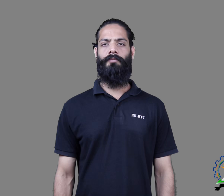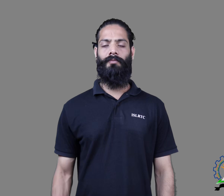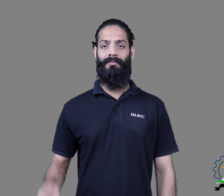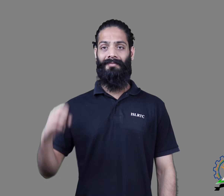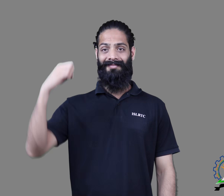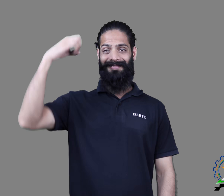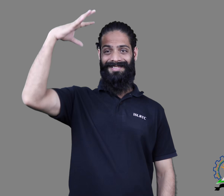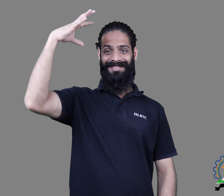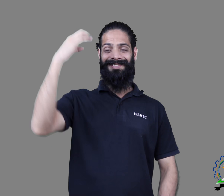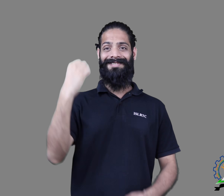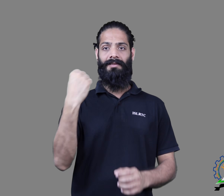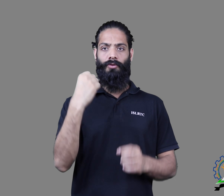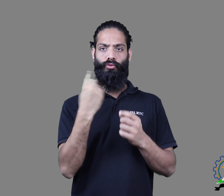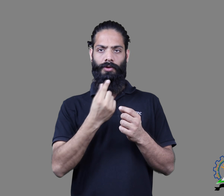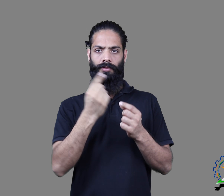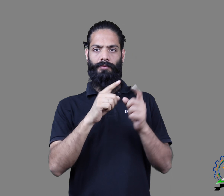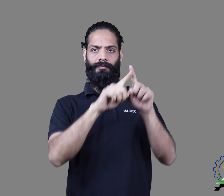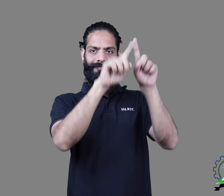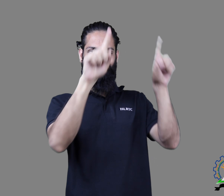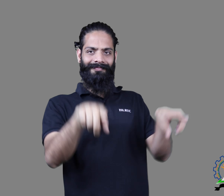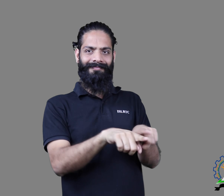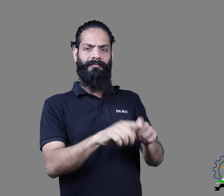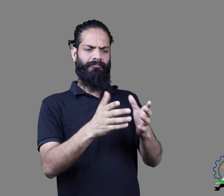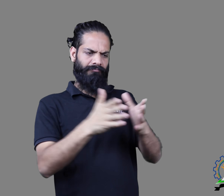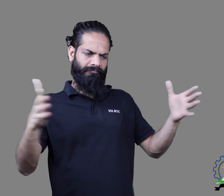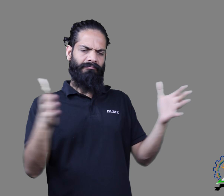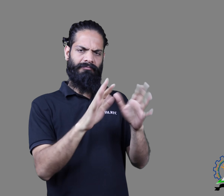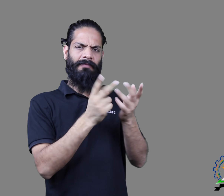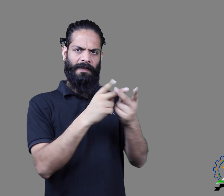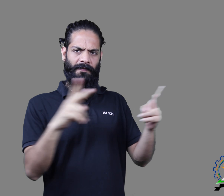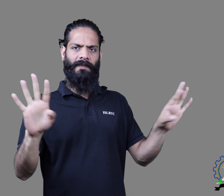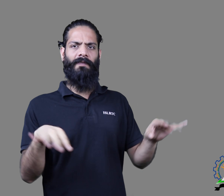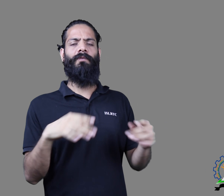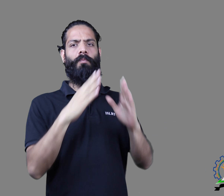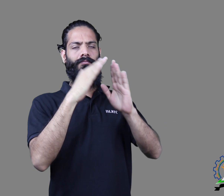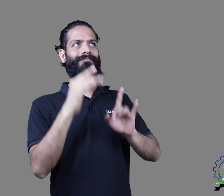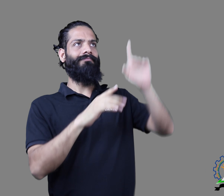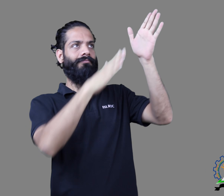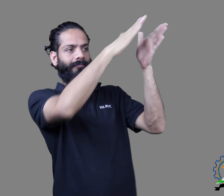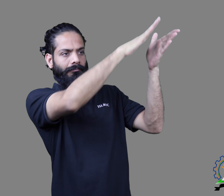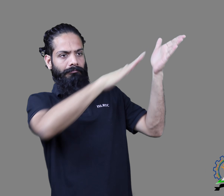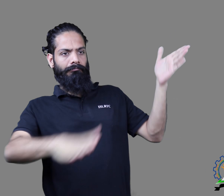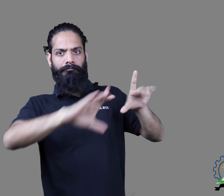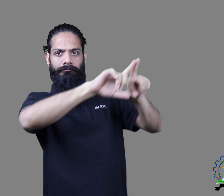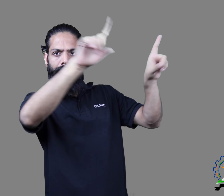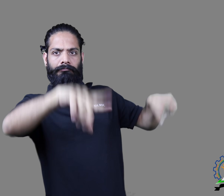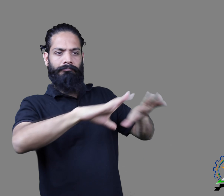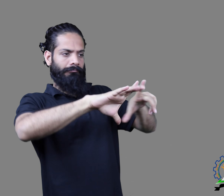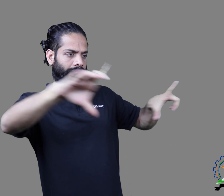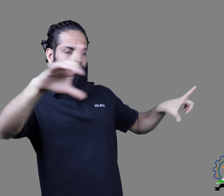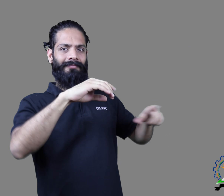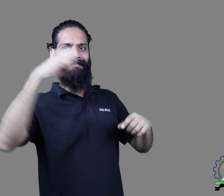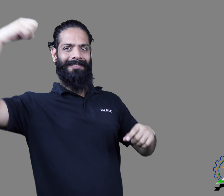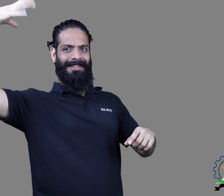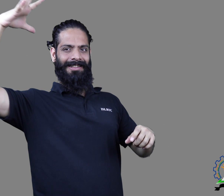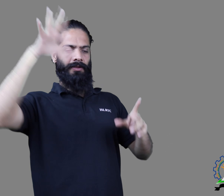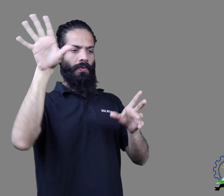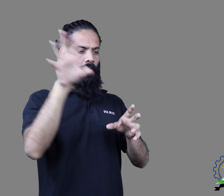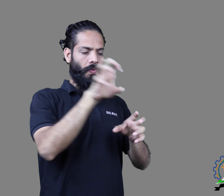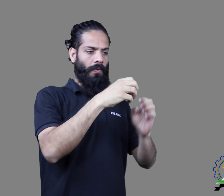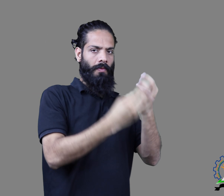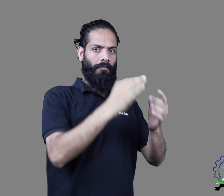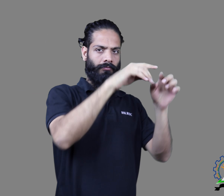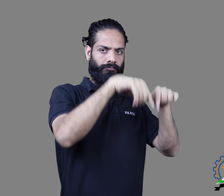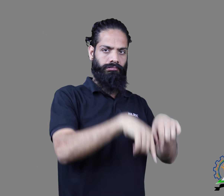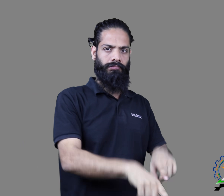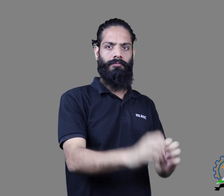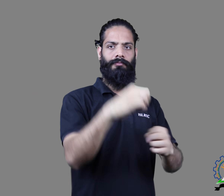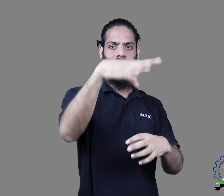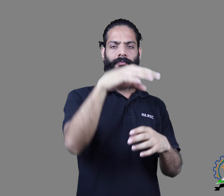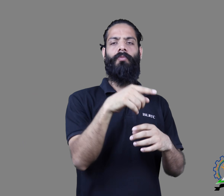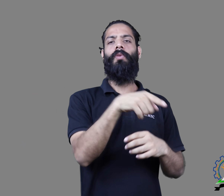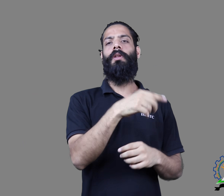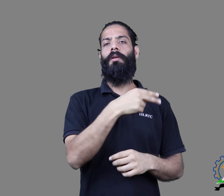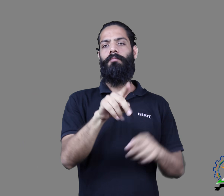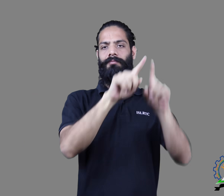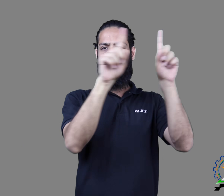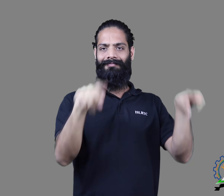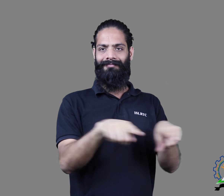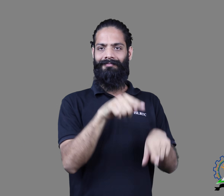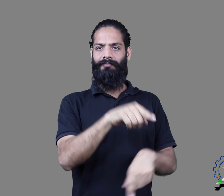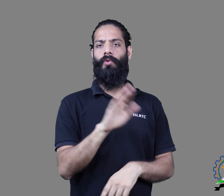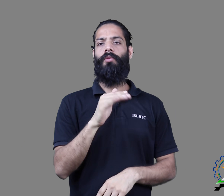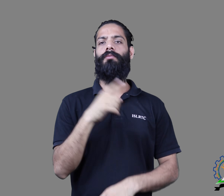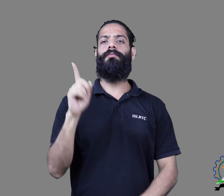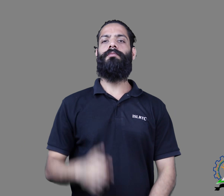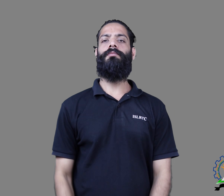Solar Panel